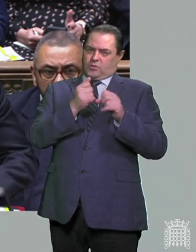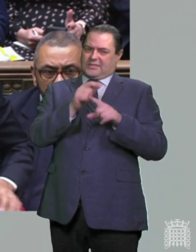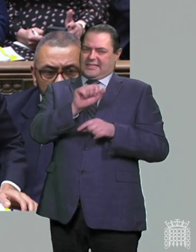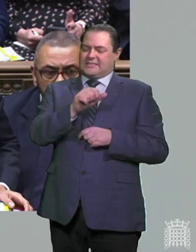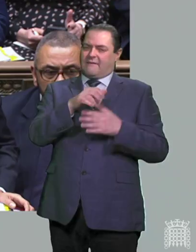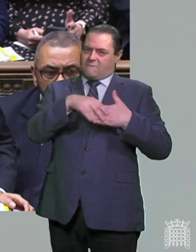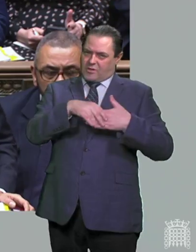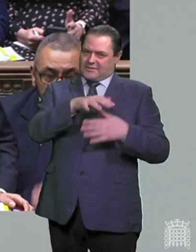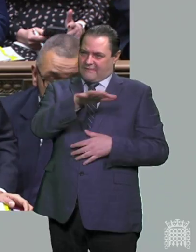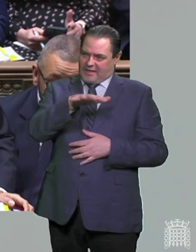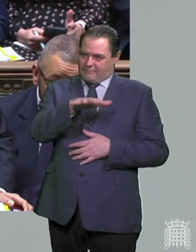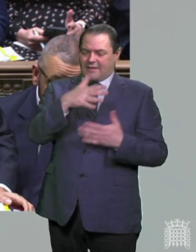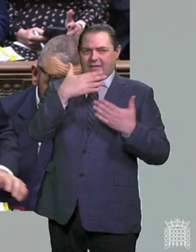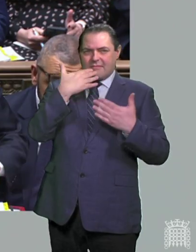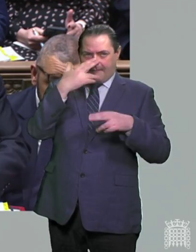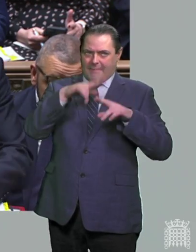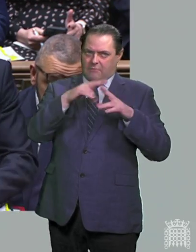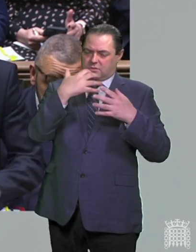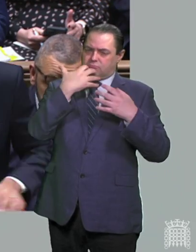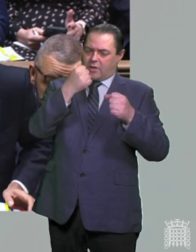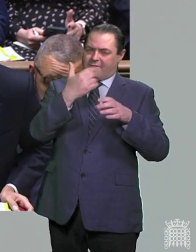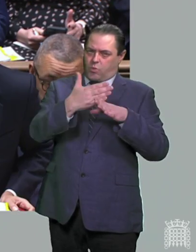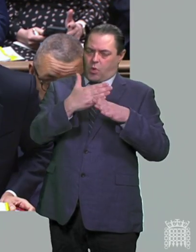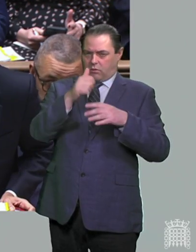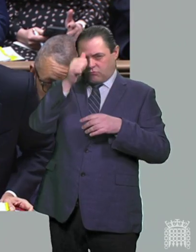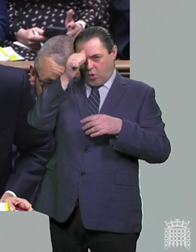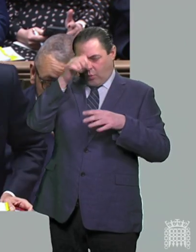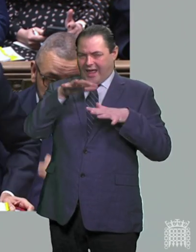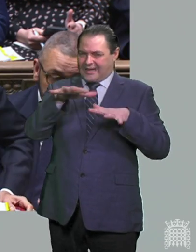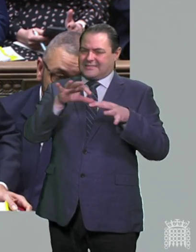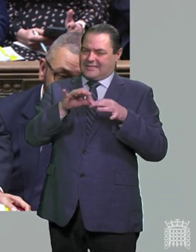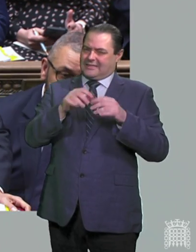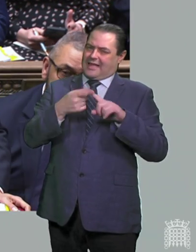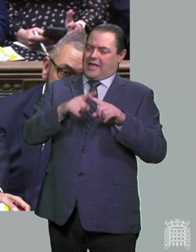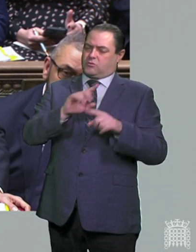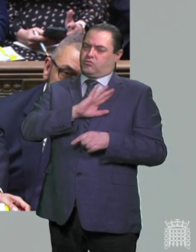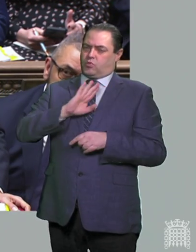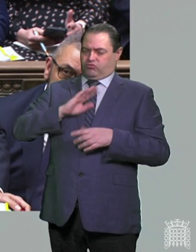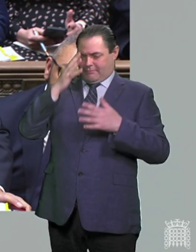I thank his parents for the brave work they are doing to raise awareness of veterans’ mental health.